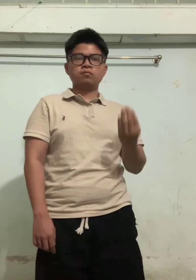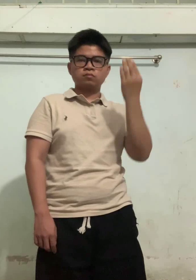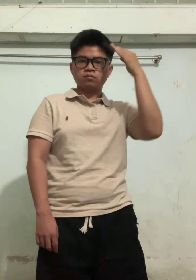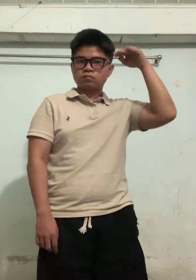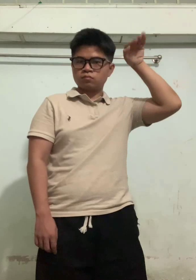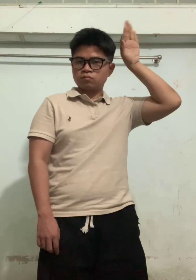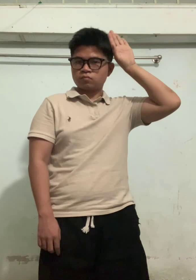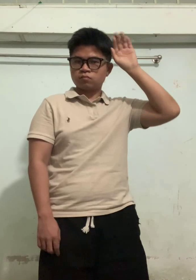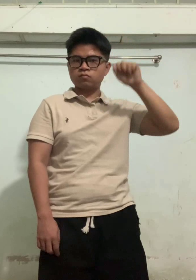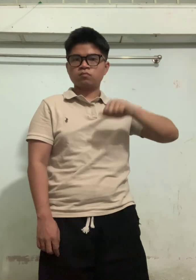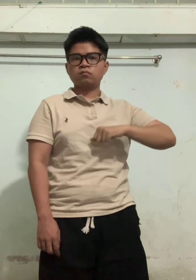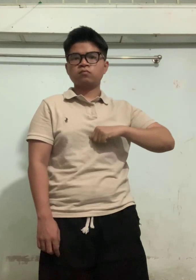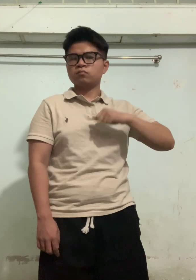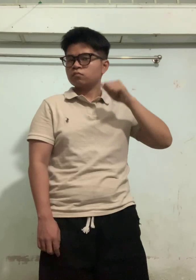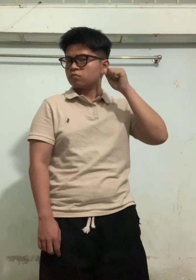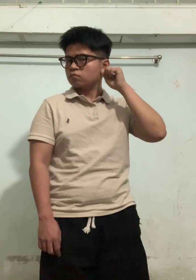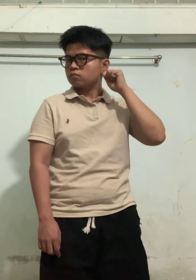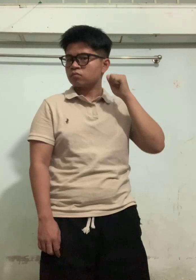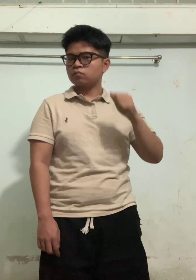thay co